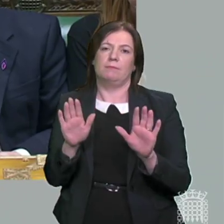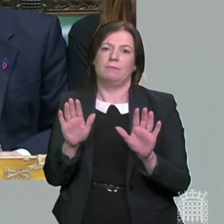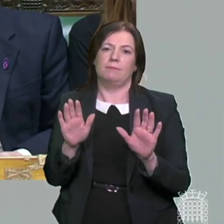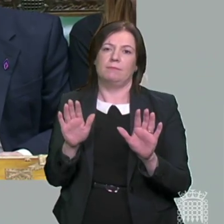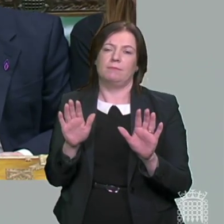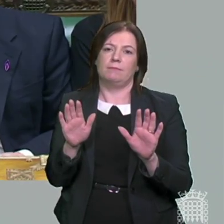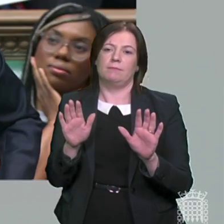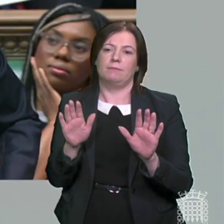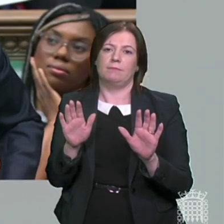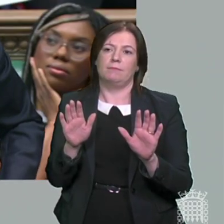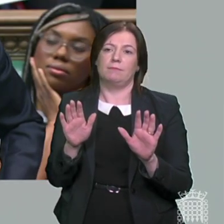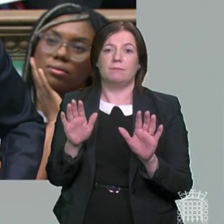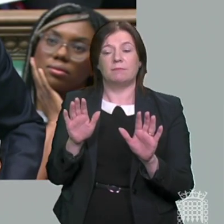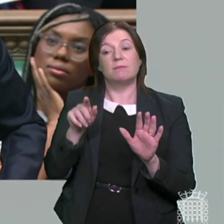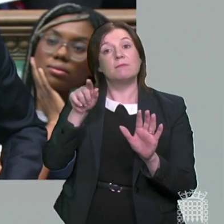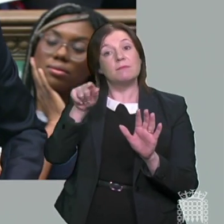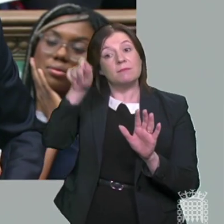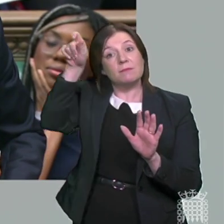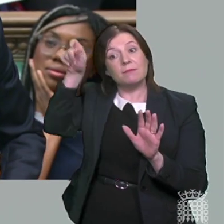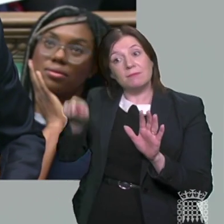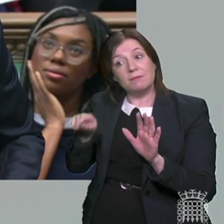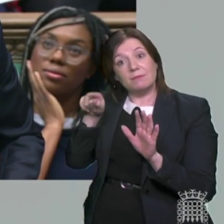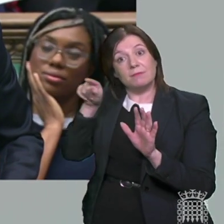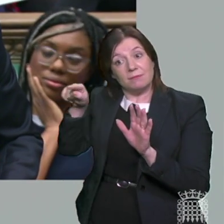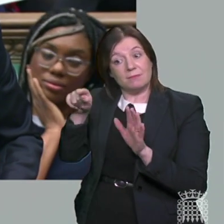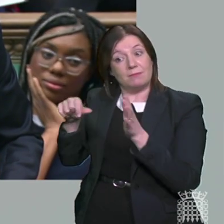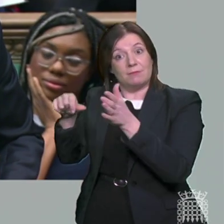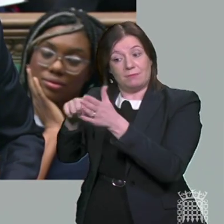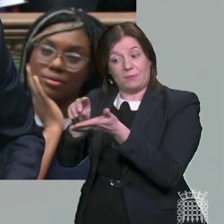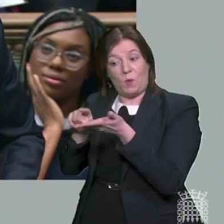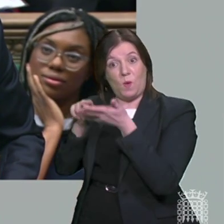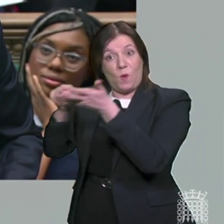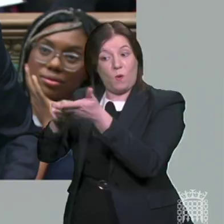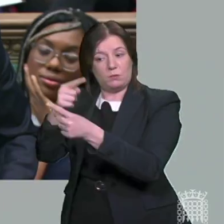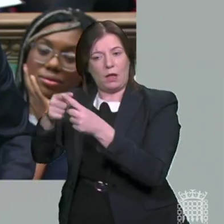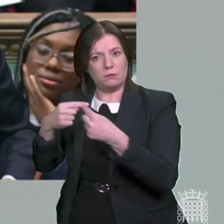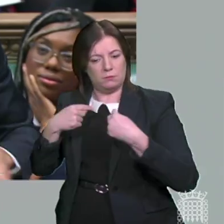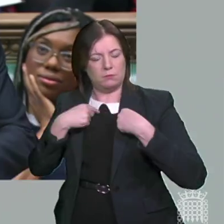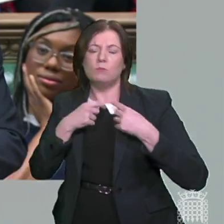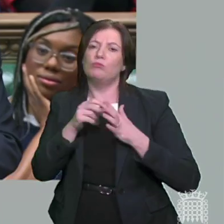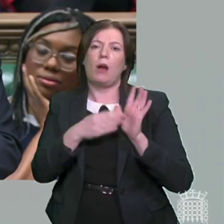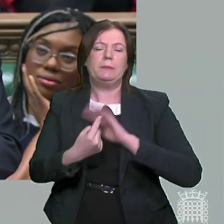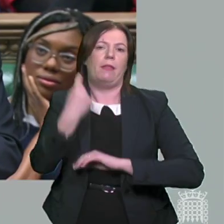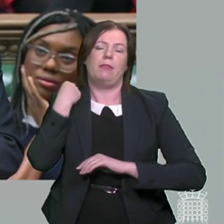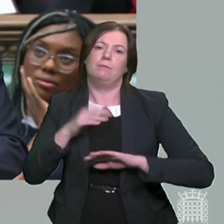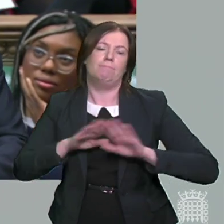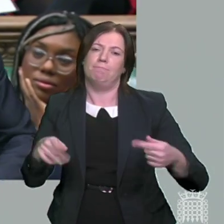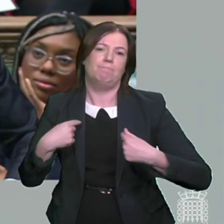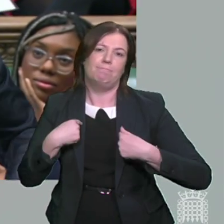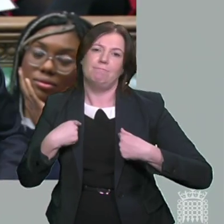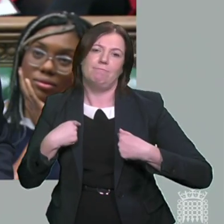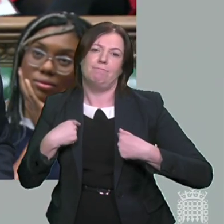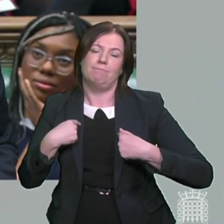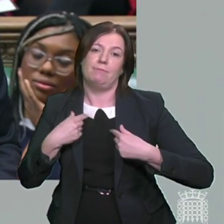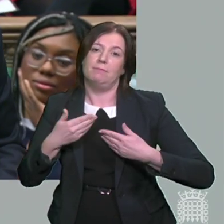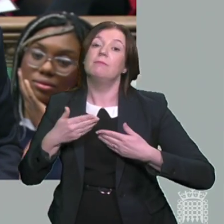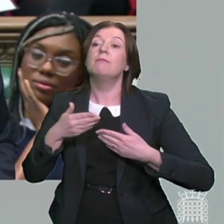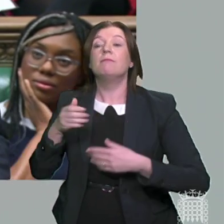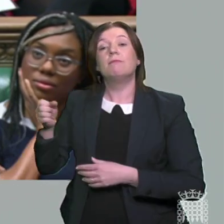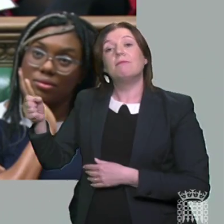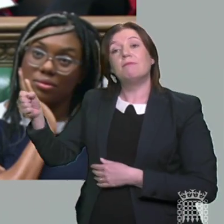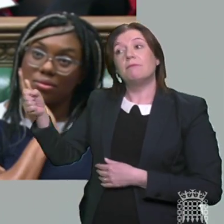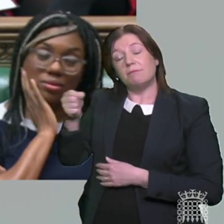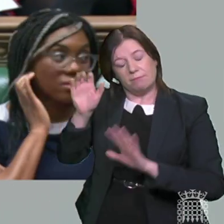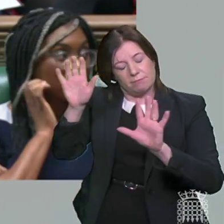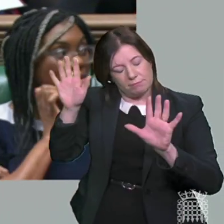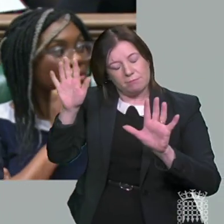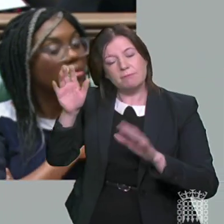The issues in question occurred before I was Prime Minister.